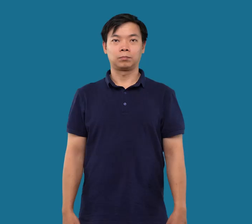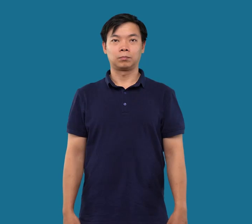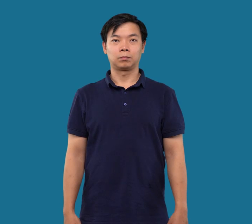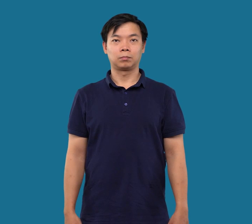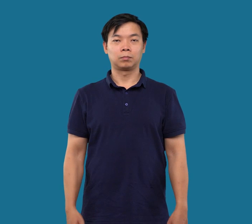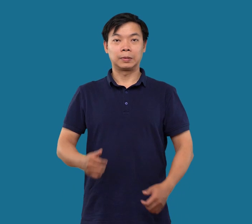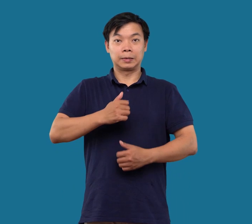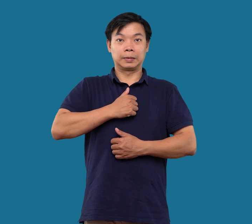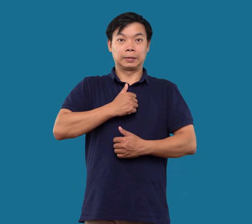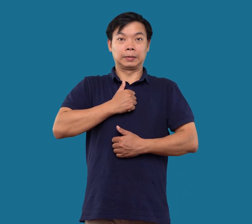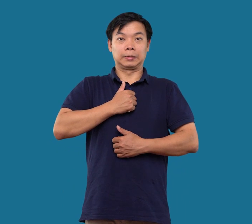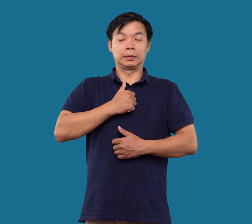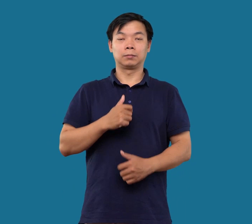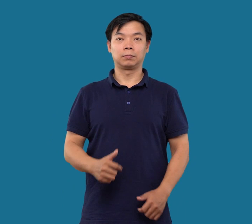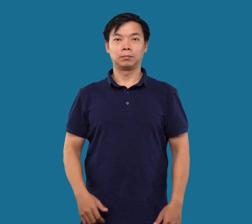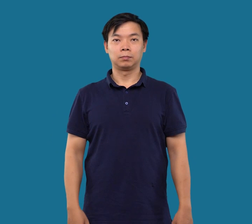thích nghi